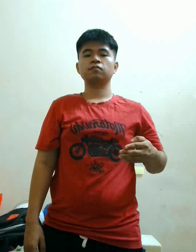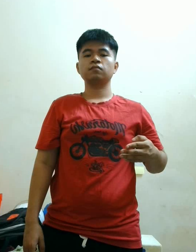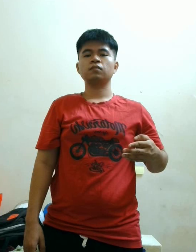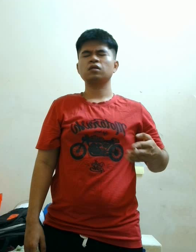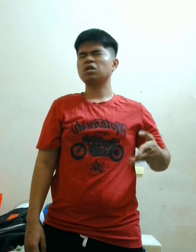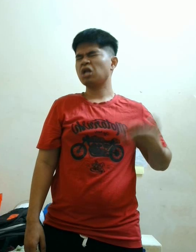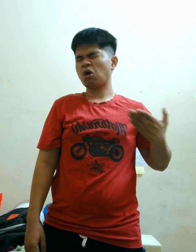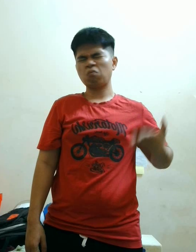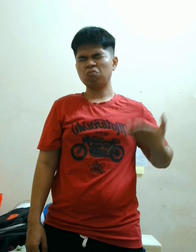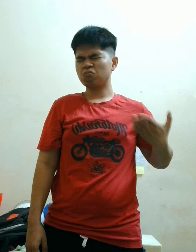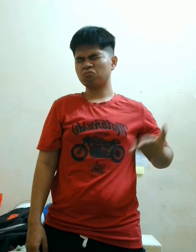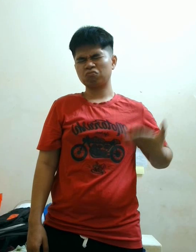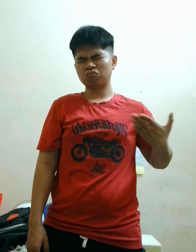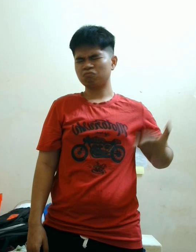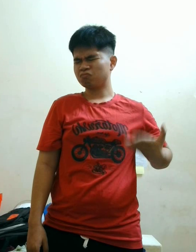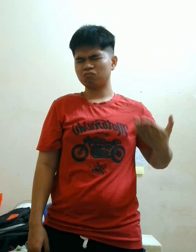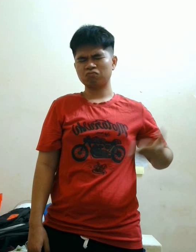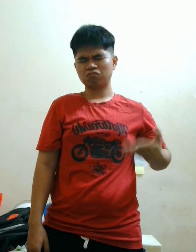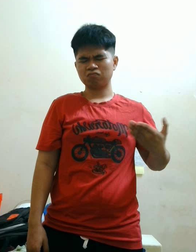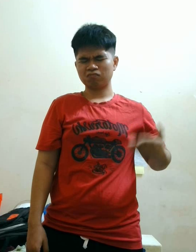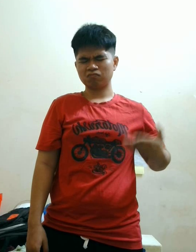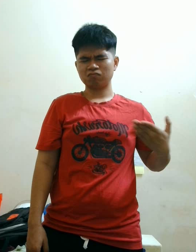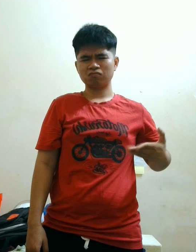nong